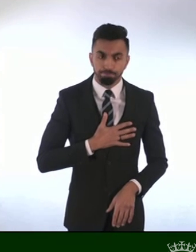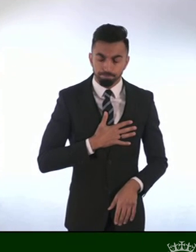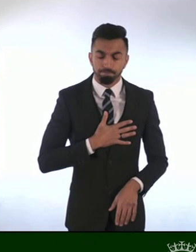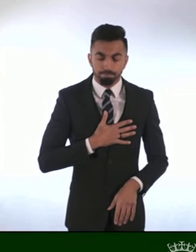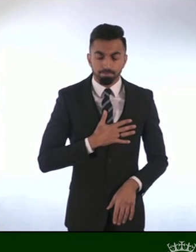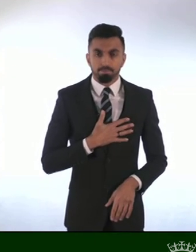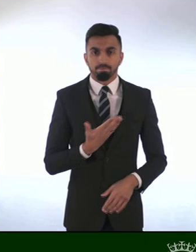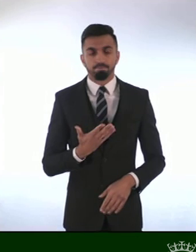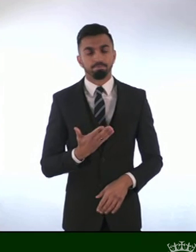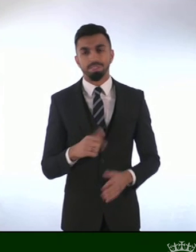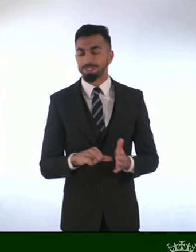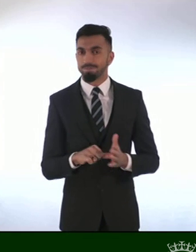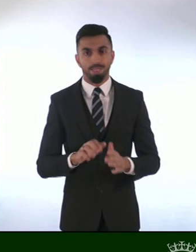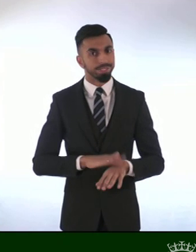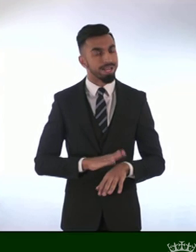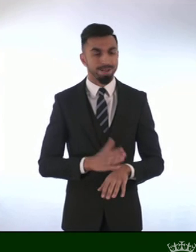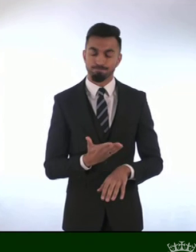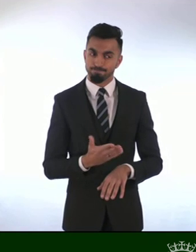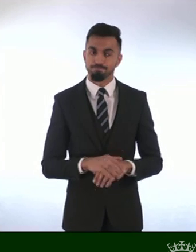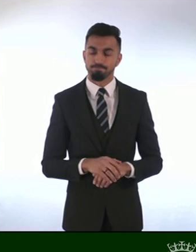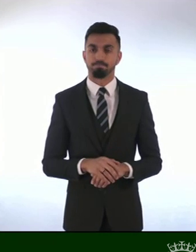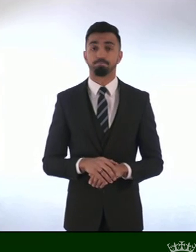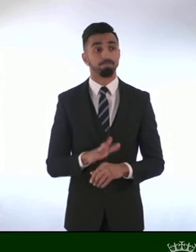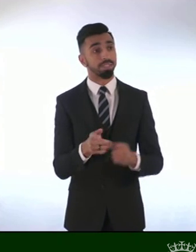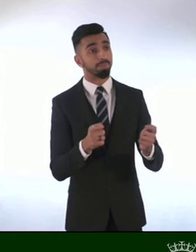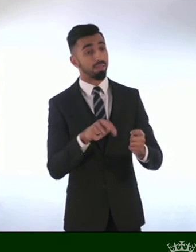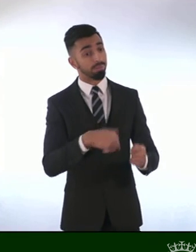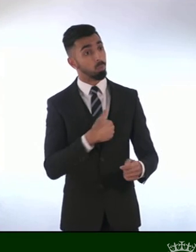This morning I had meetings with ministerial colleagues and others.